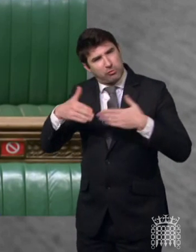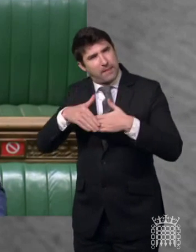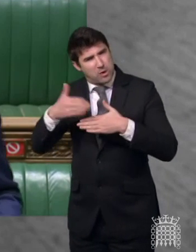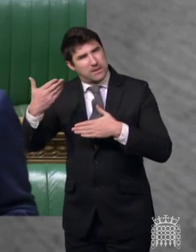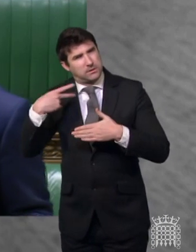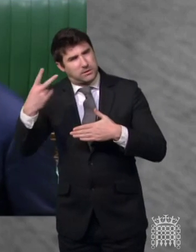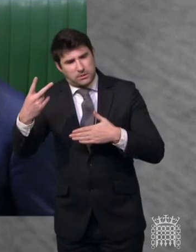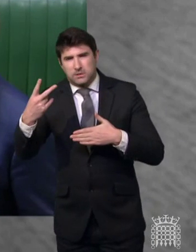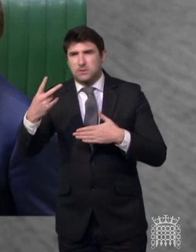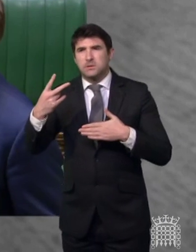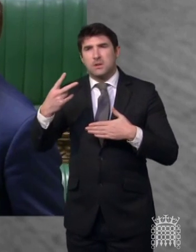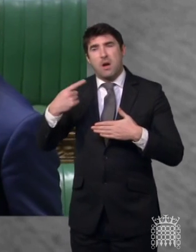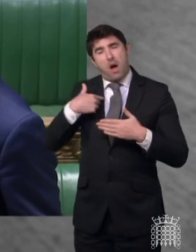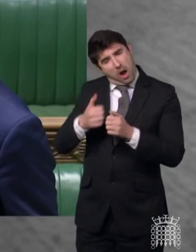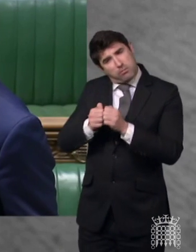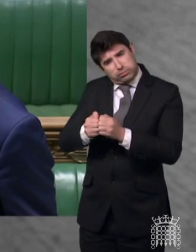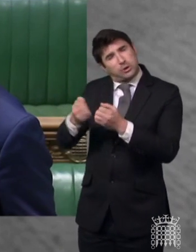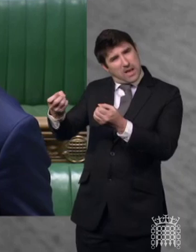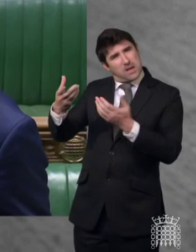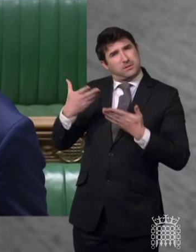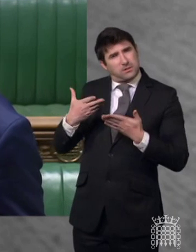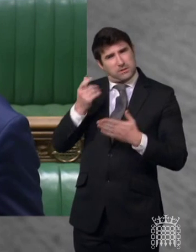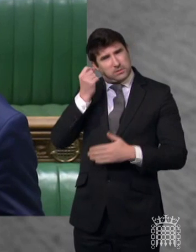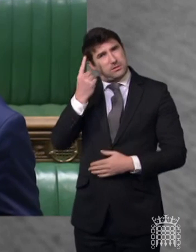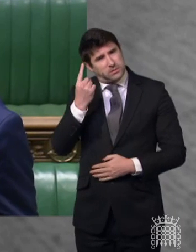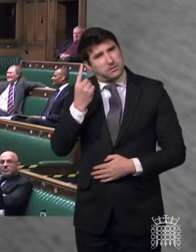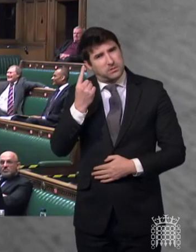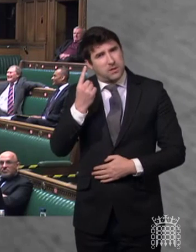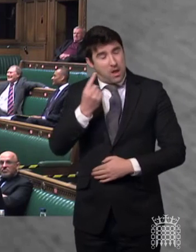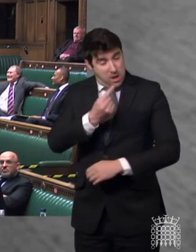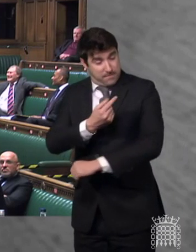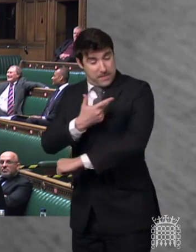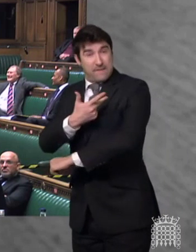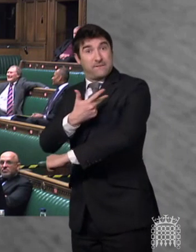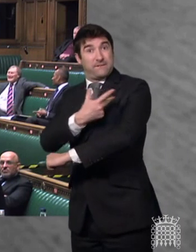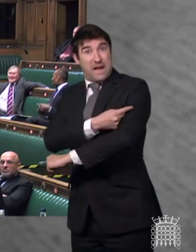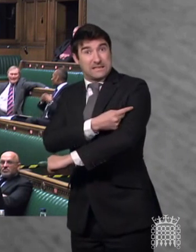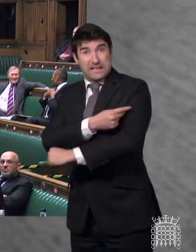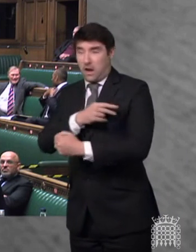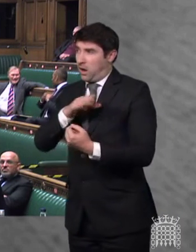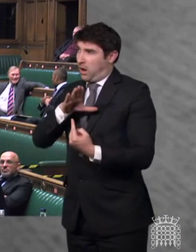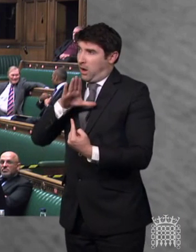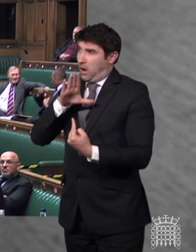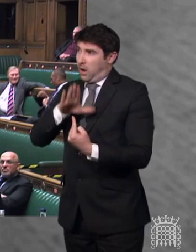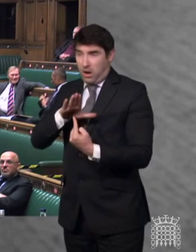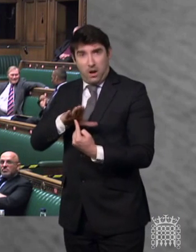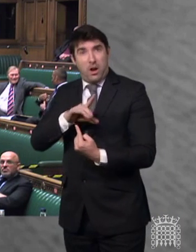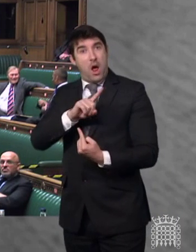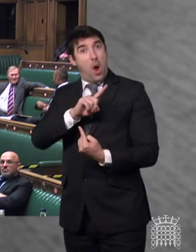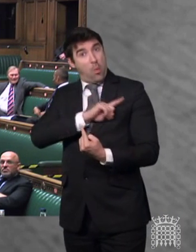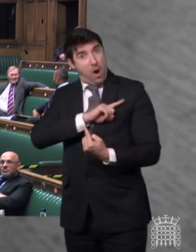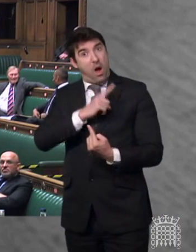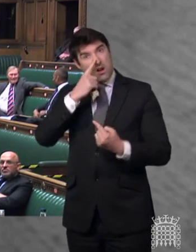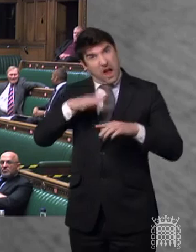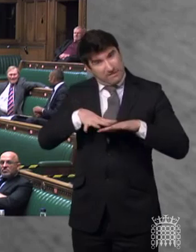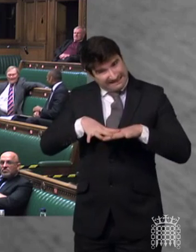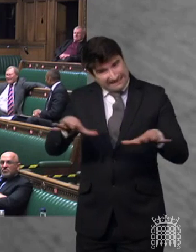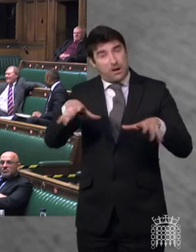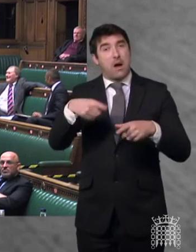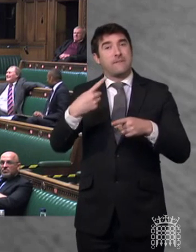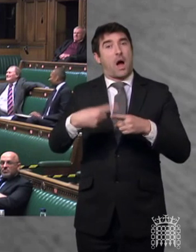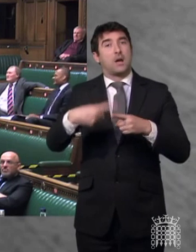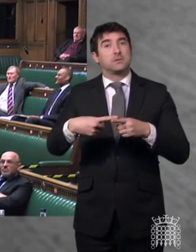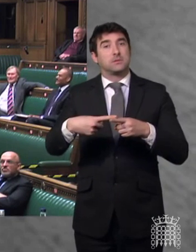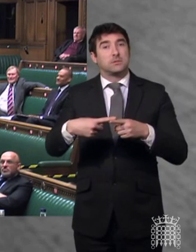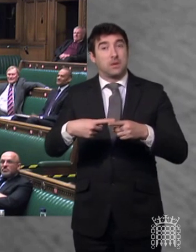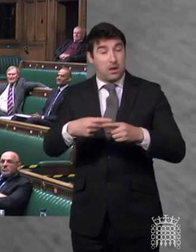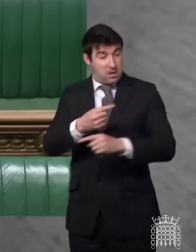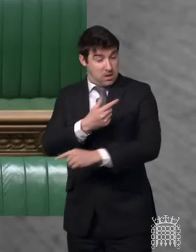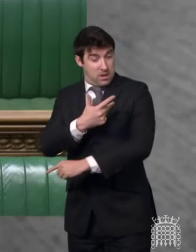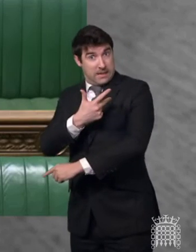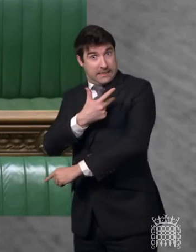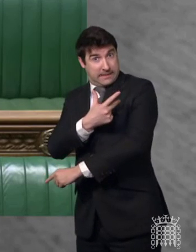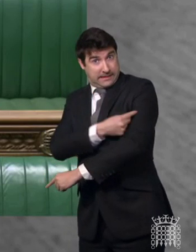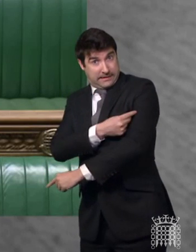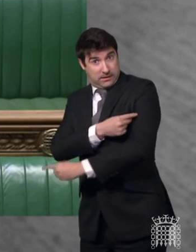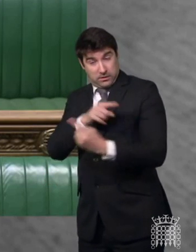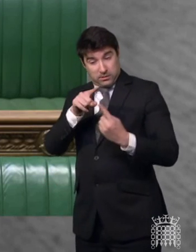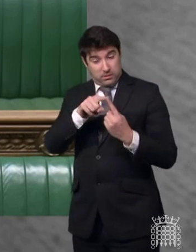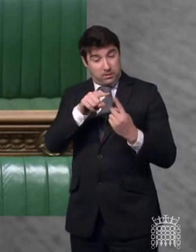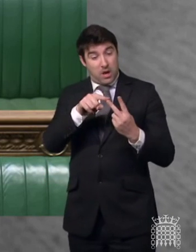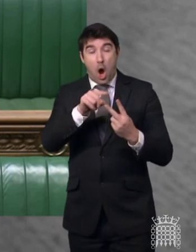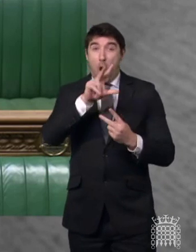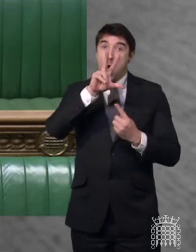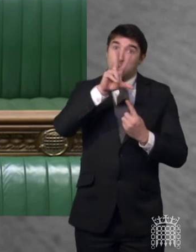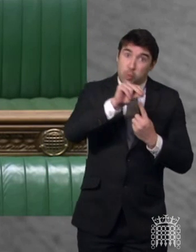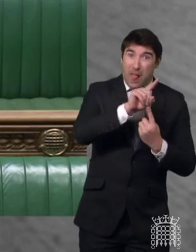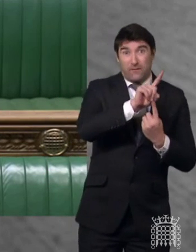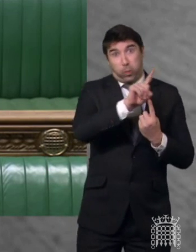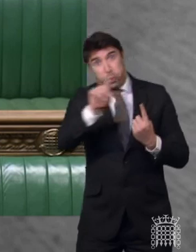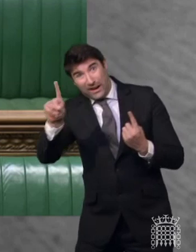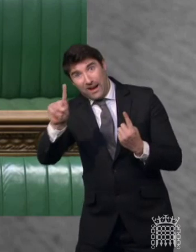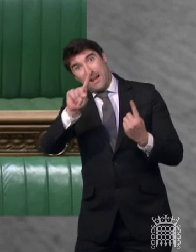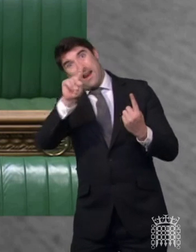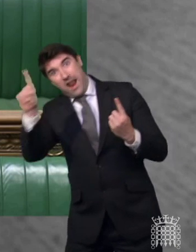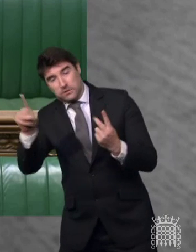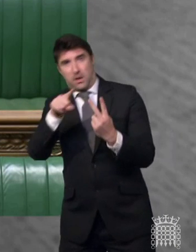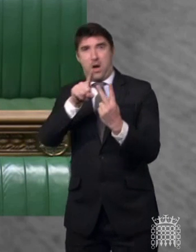One of the other good pieces of news from this morning’s announcement is that we can roll this vaccine out faster because we only need to give the second dose after 12 weeks; that means that we can get the first dose of the vaccine into more people.